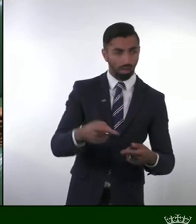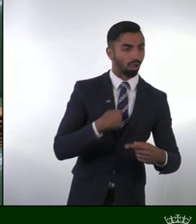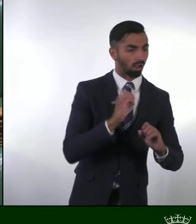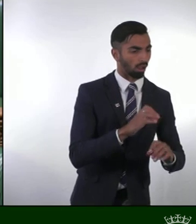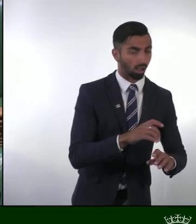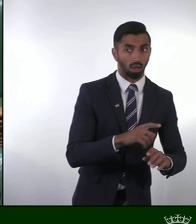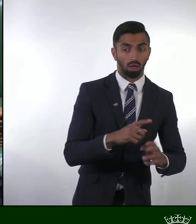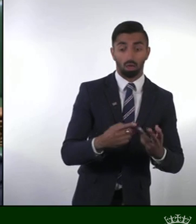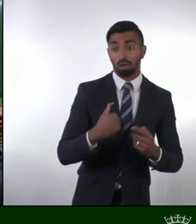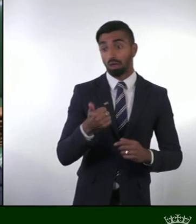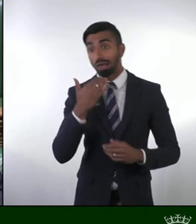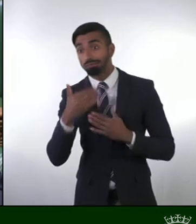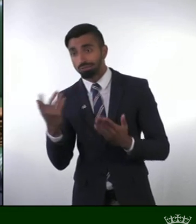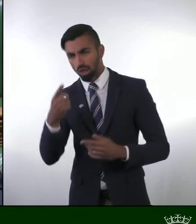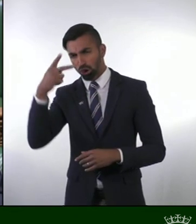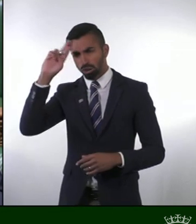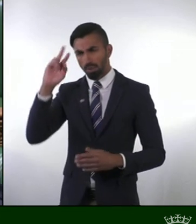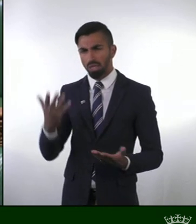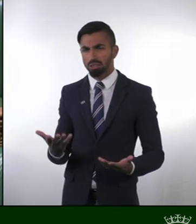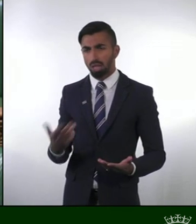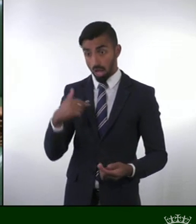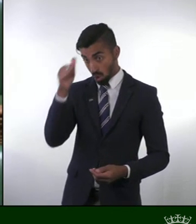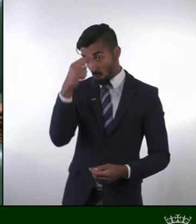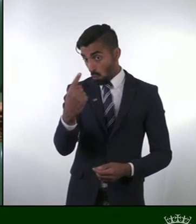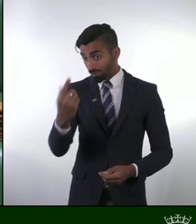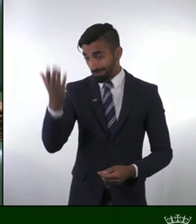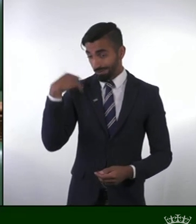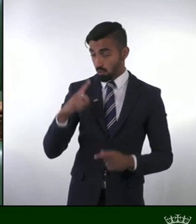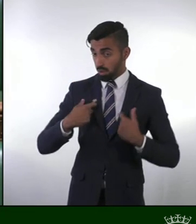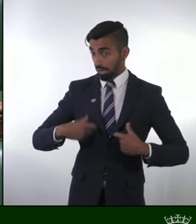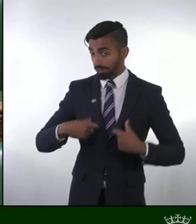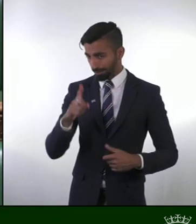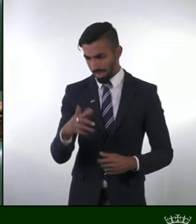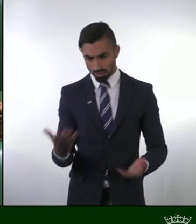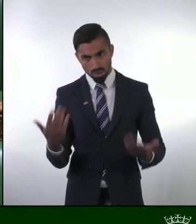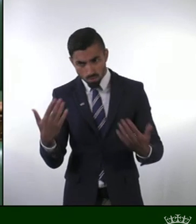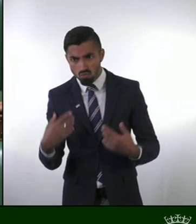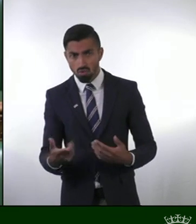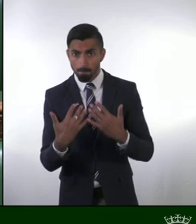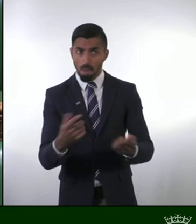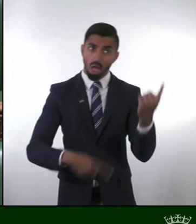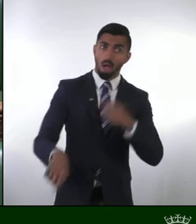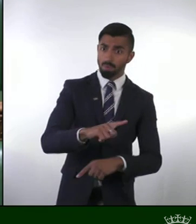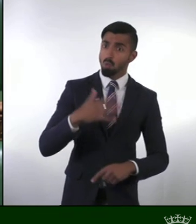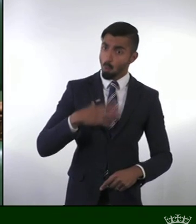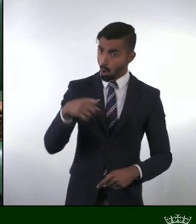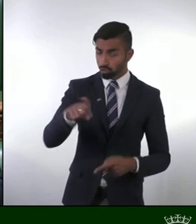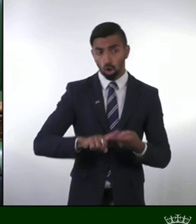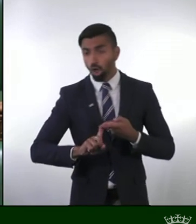I understand how the legal profession works, but what the public want to have is some consistency.